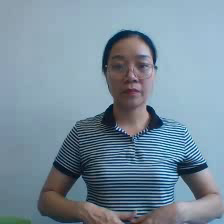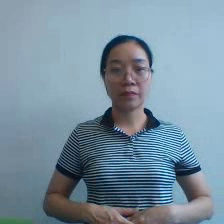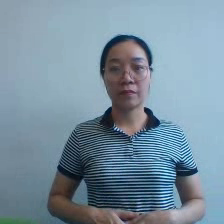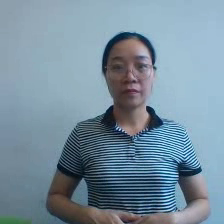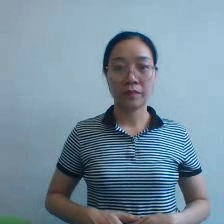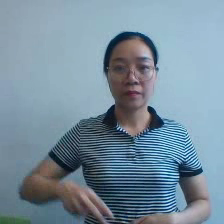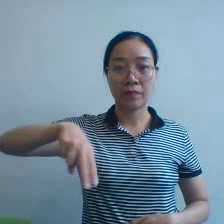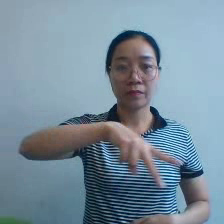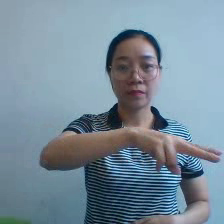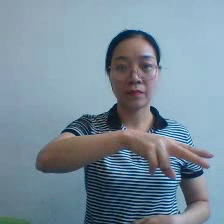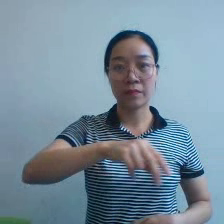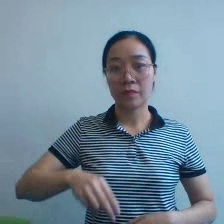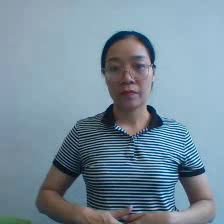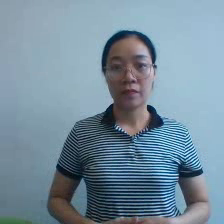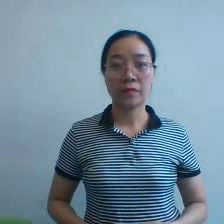Đi